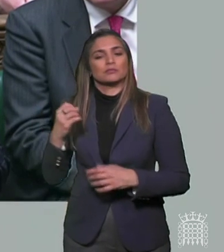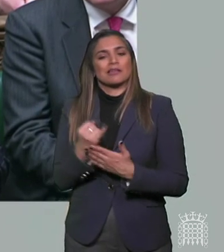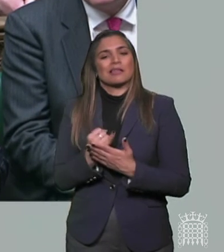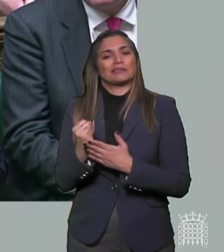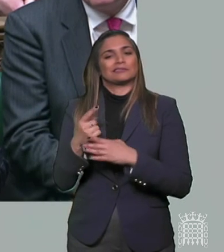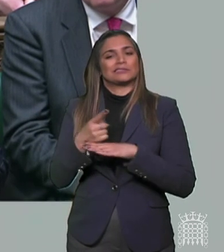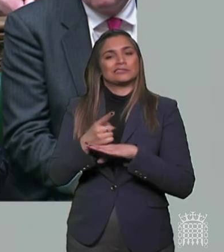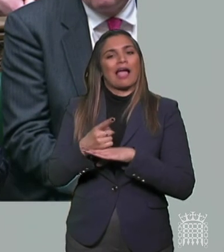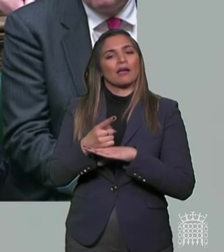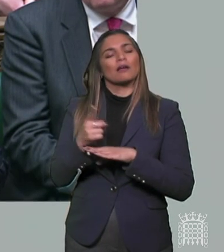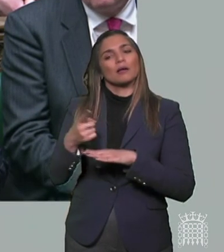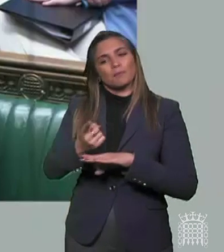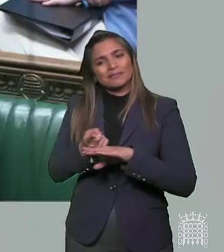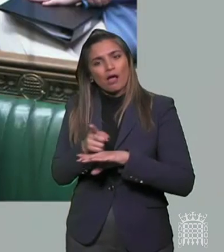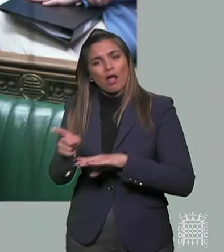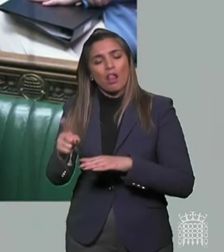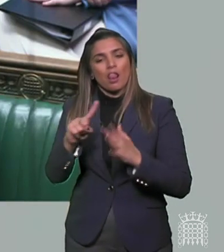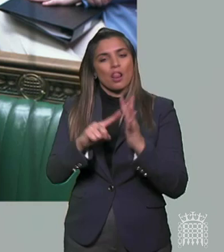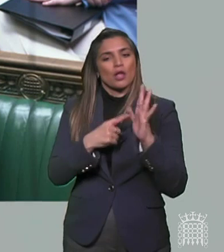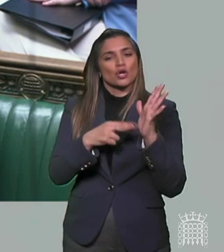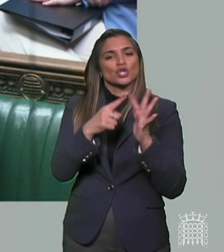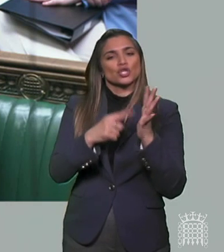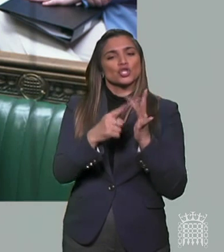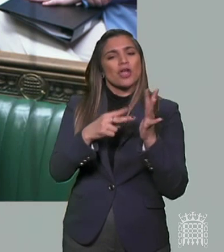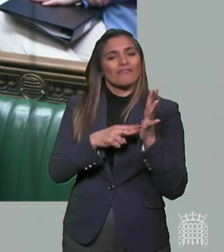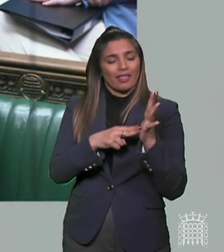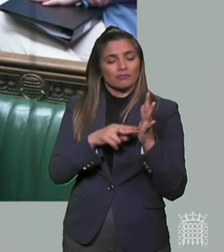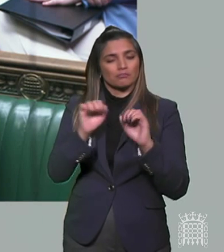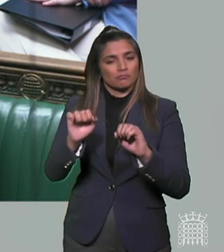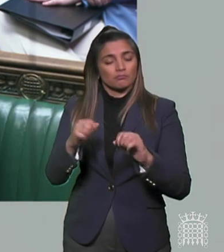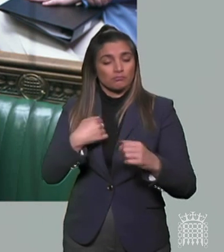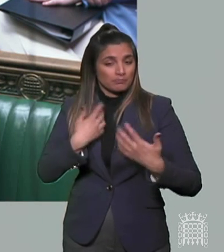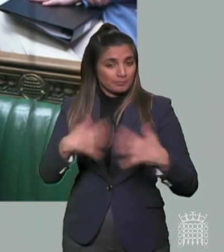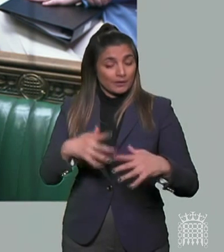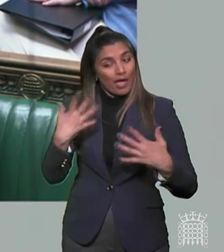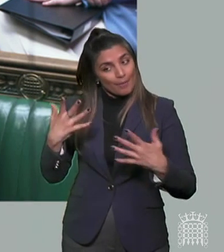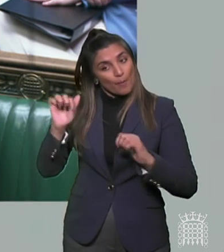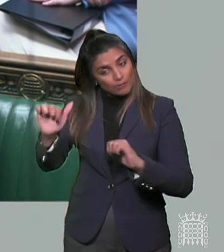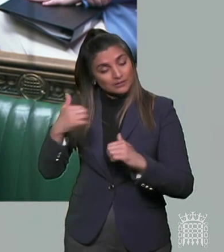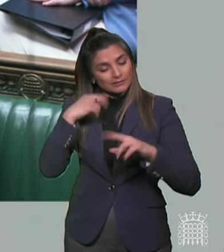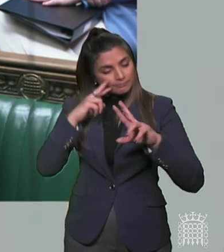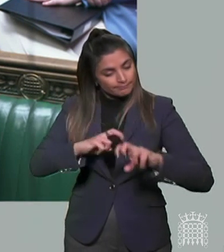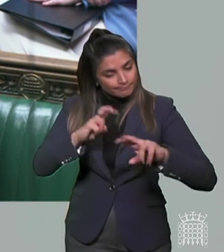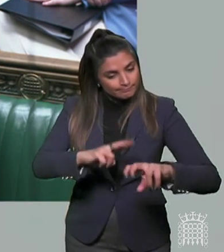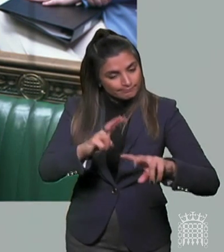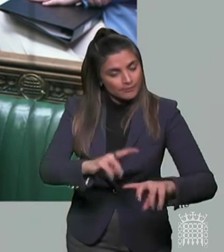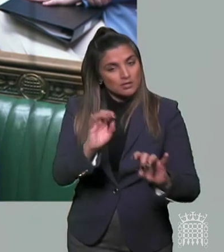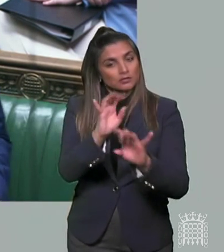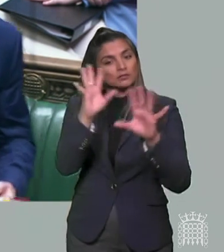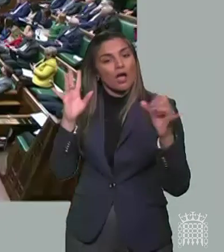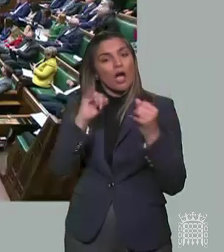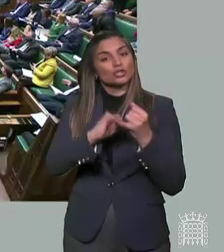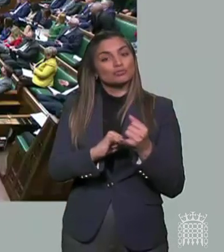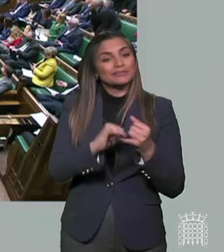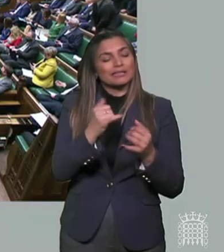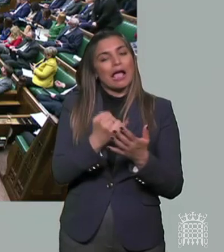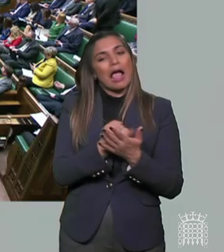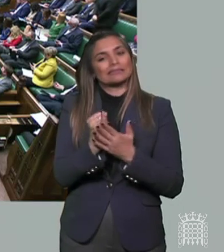We will also be sending a consignment of the Javelin anti-tank missiles and we are indeed, as he says, exploring the donation of Starstreak anti-aircraft missiles.